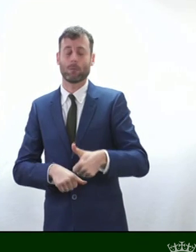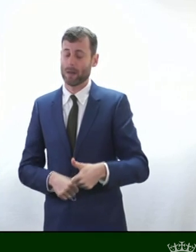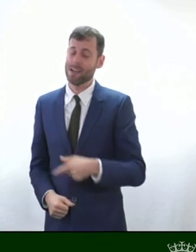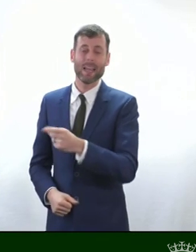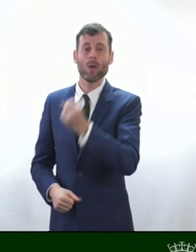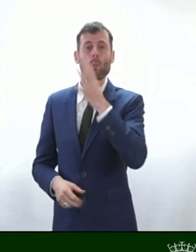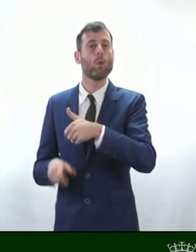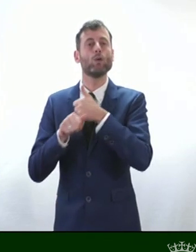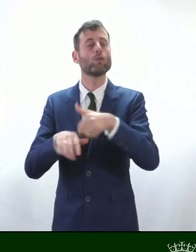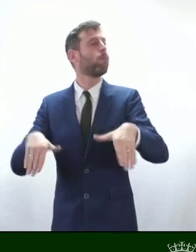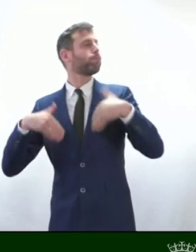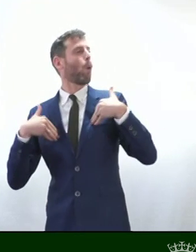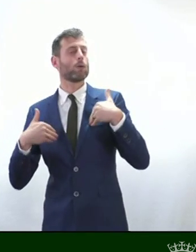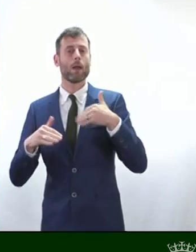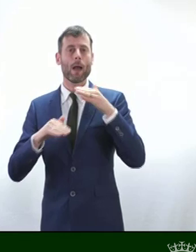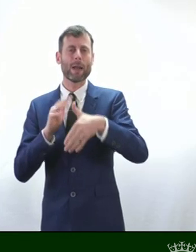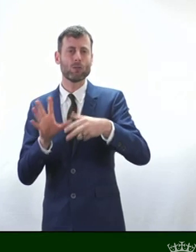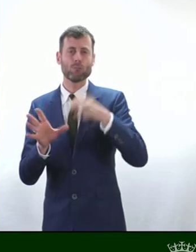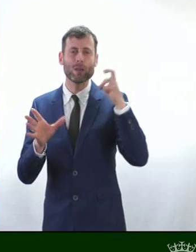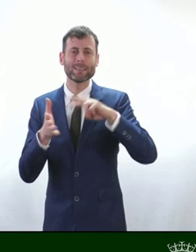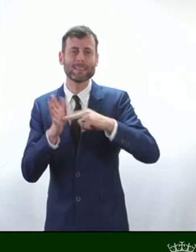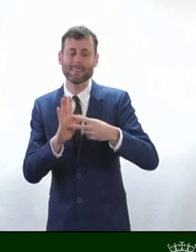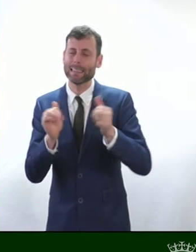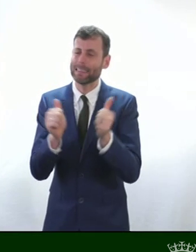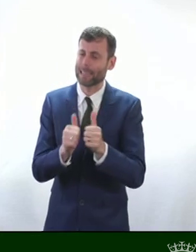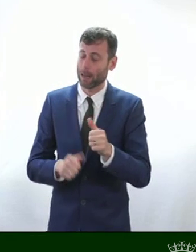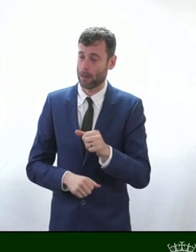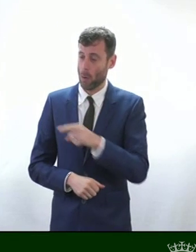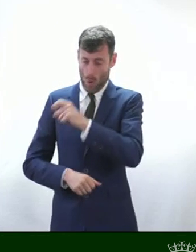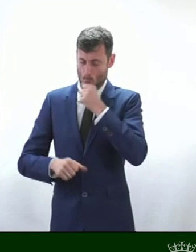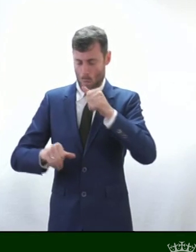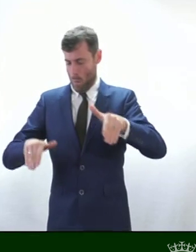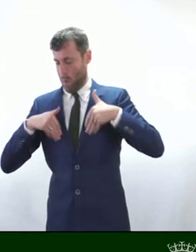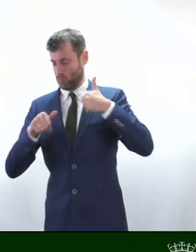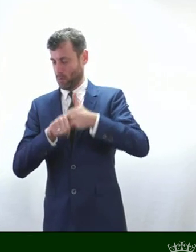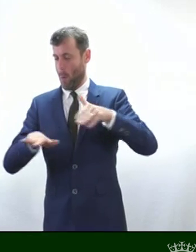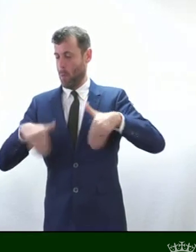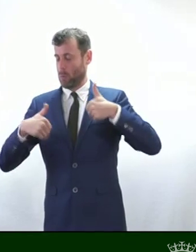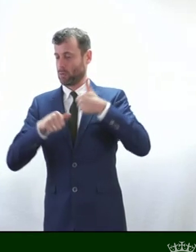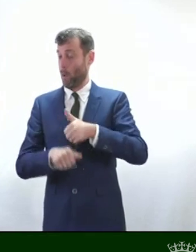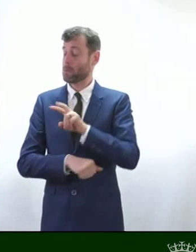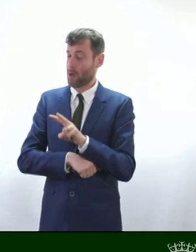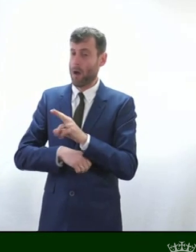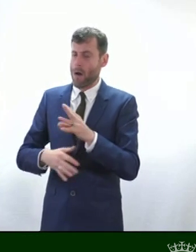This week, he remains deafeningly silent on what he really thinks about a Brexit deal.